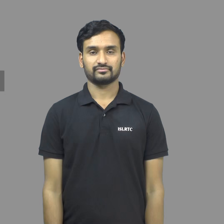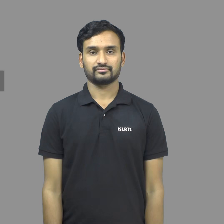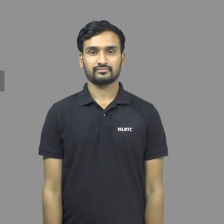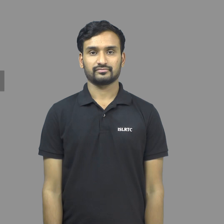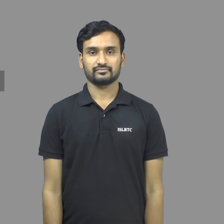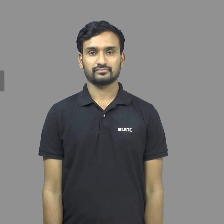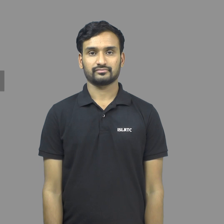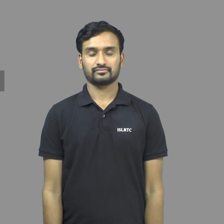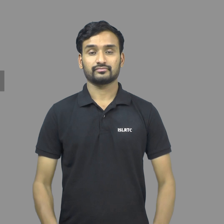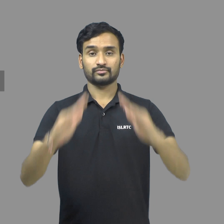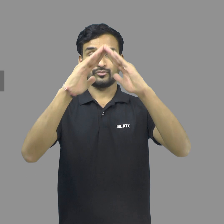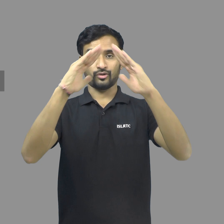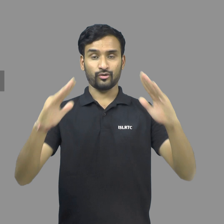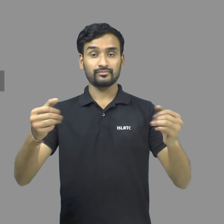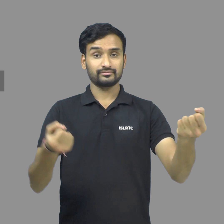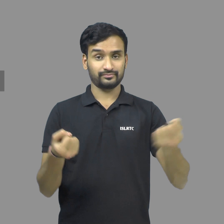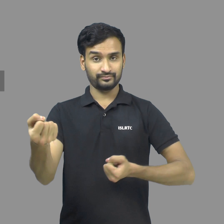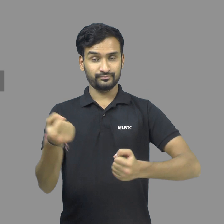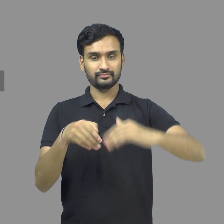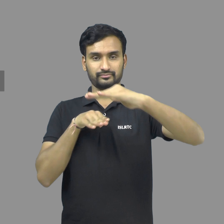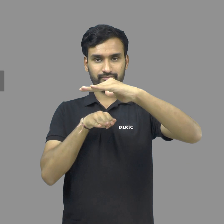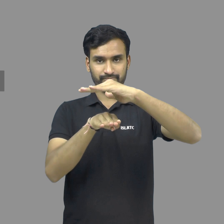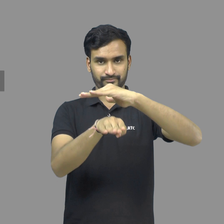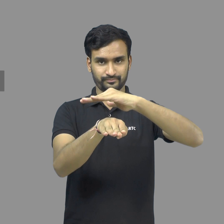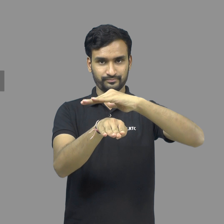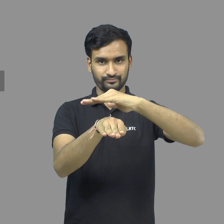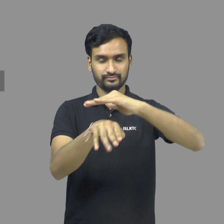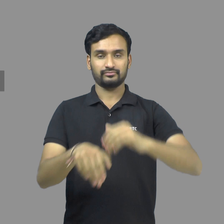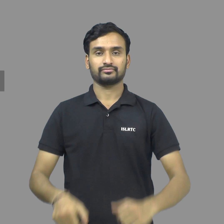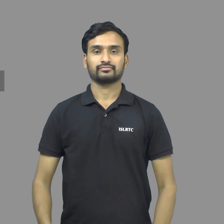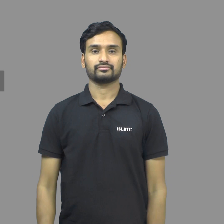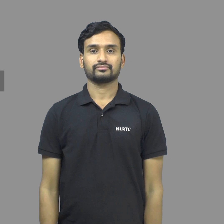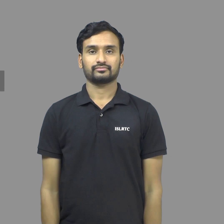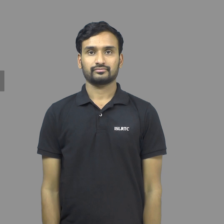Garage